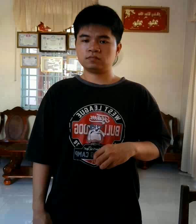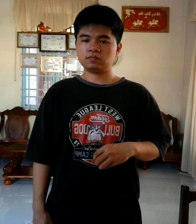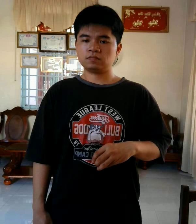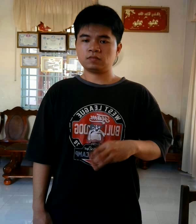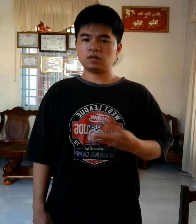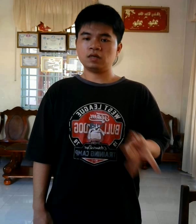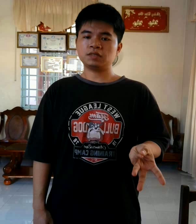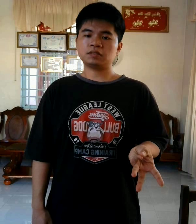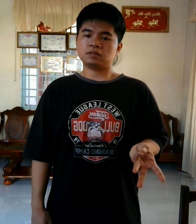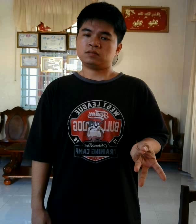it